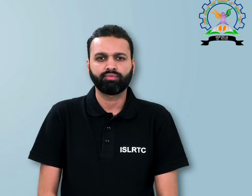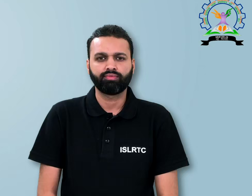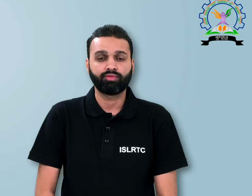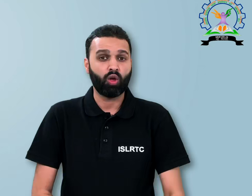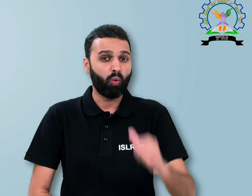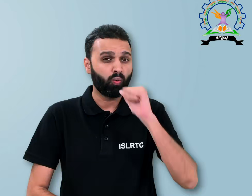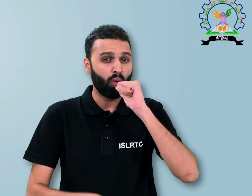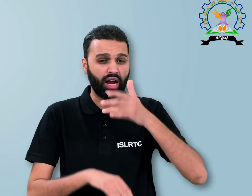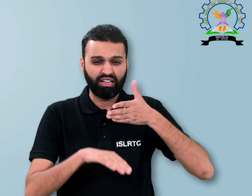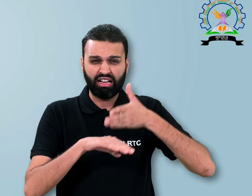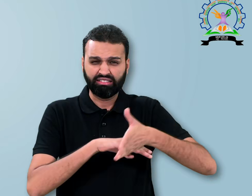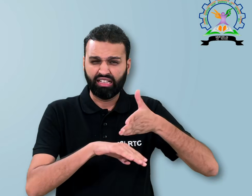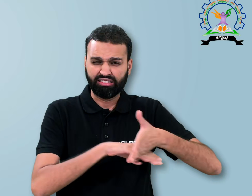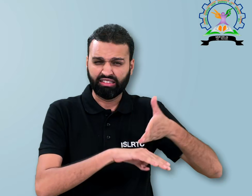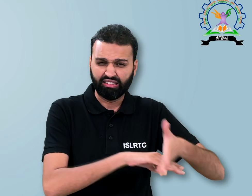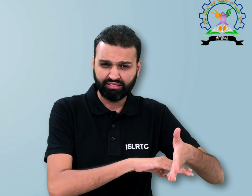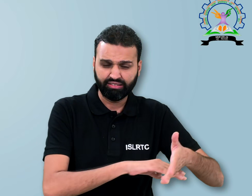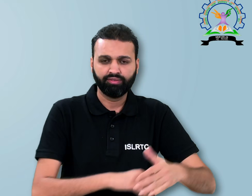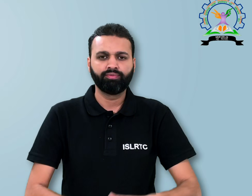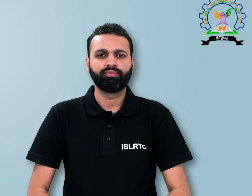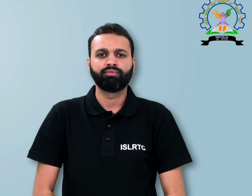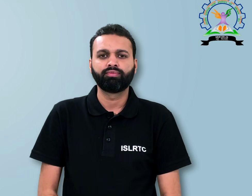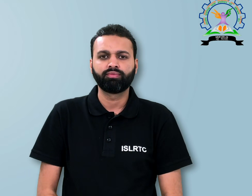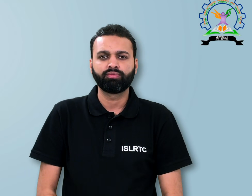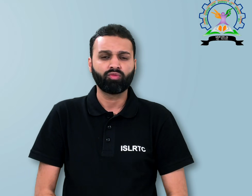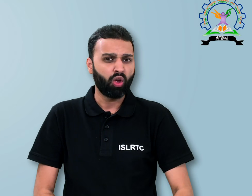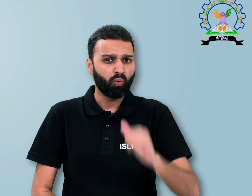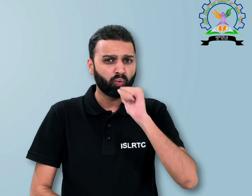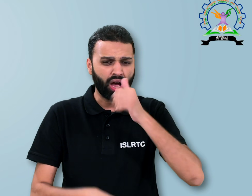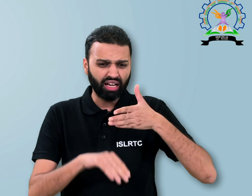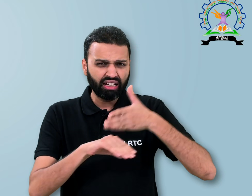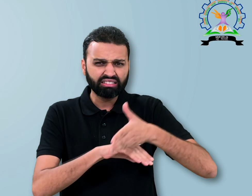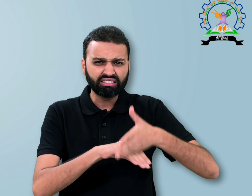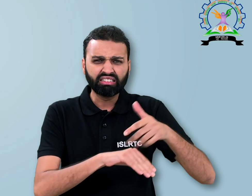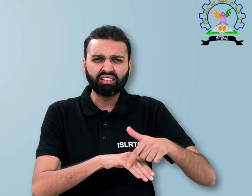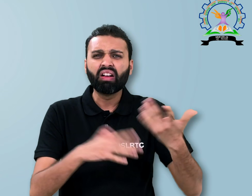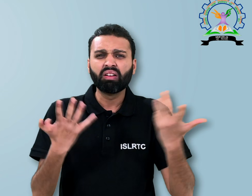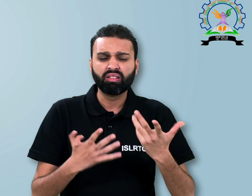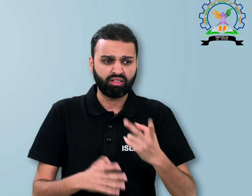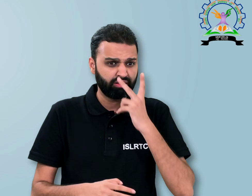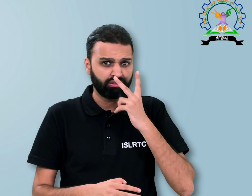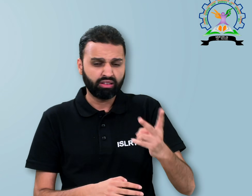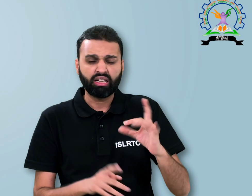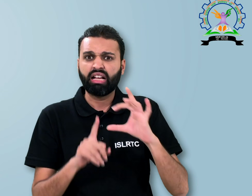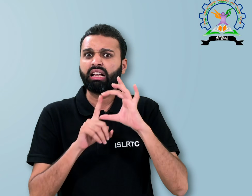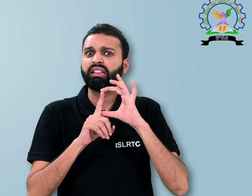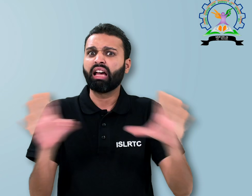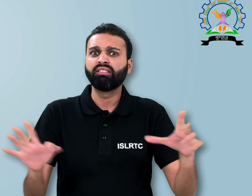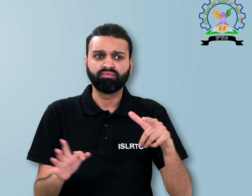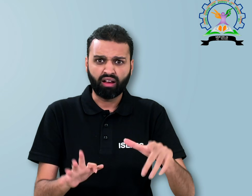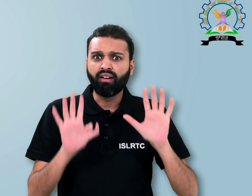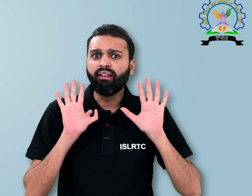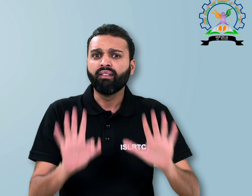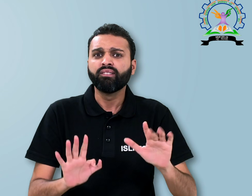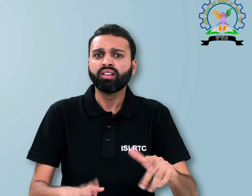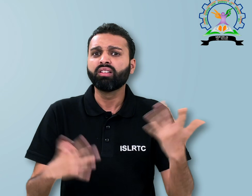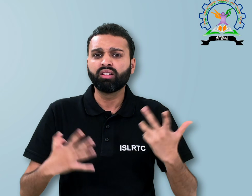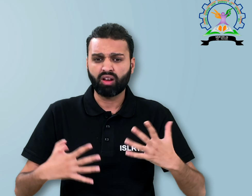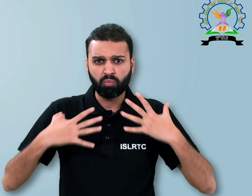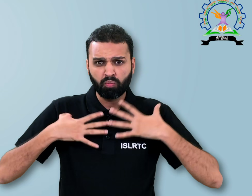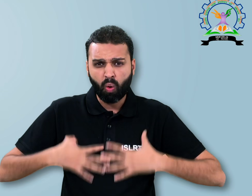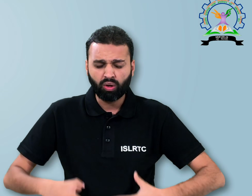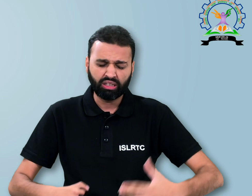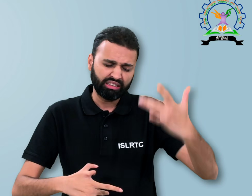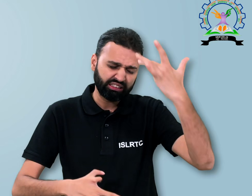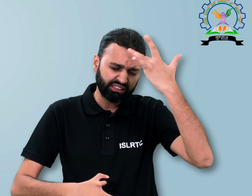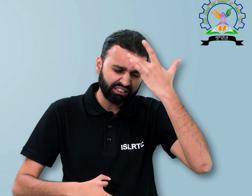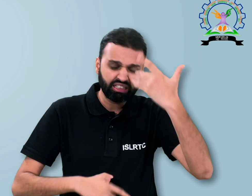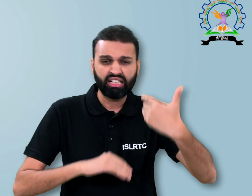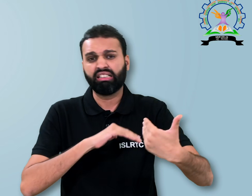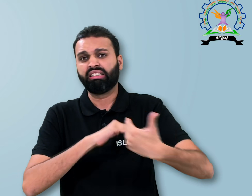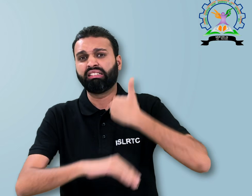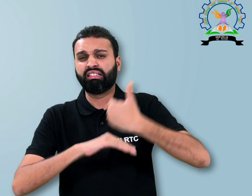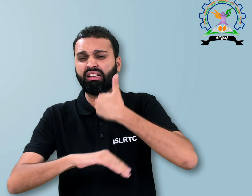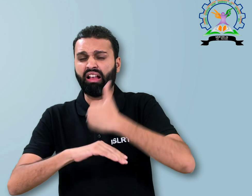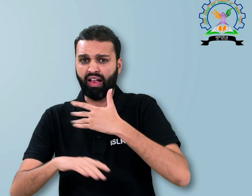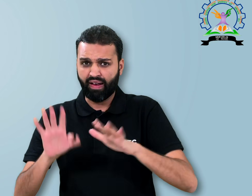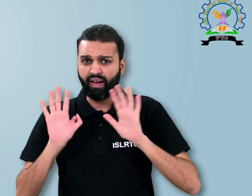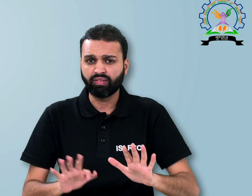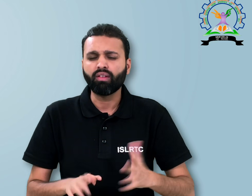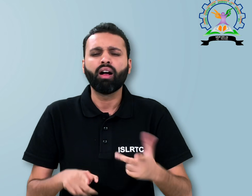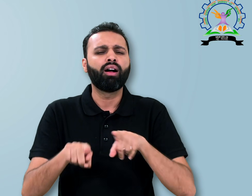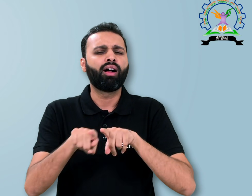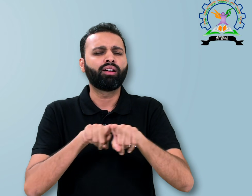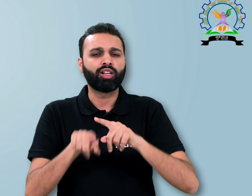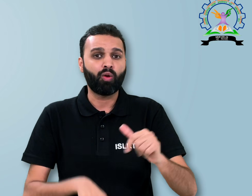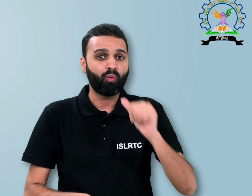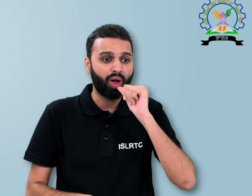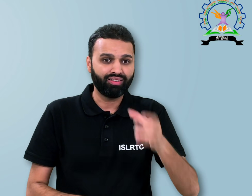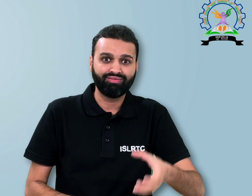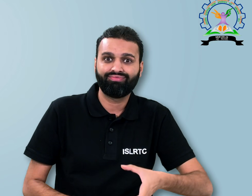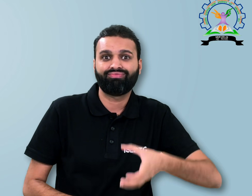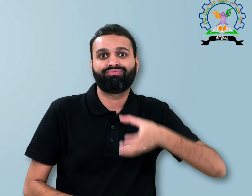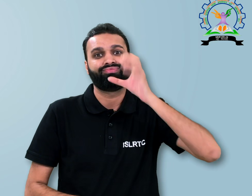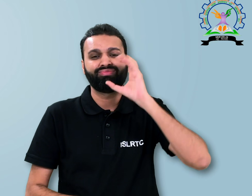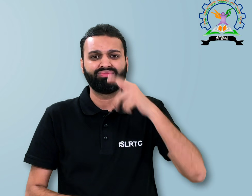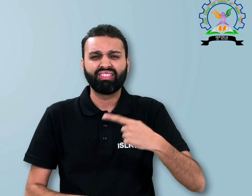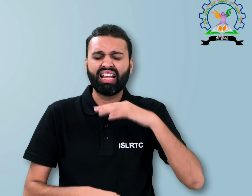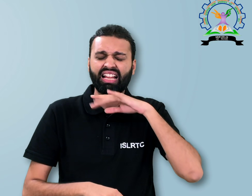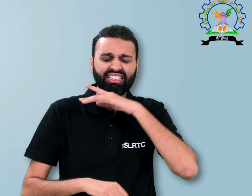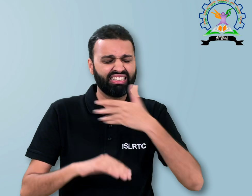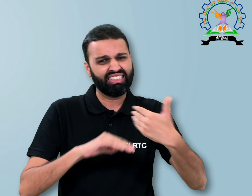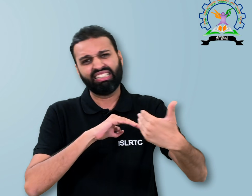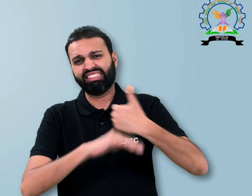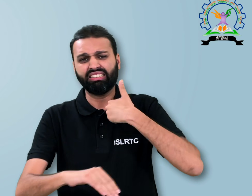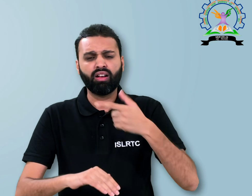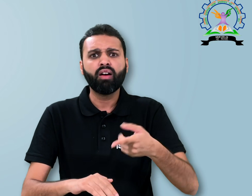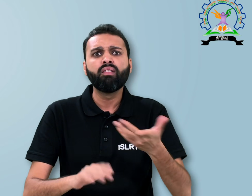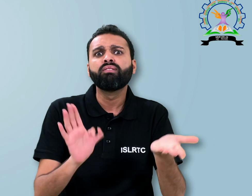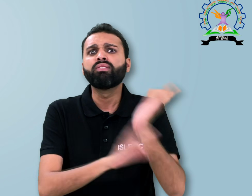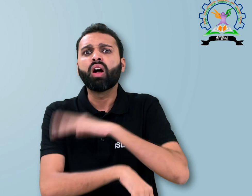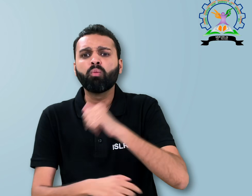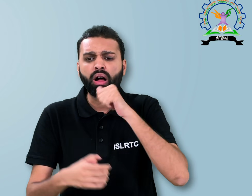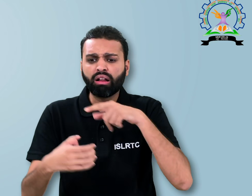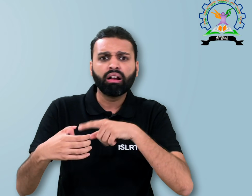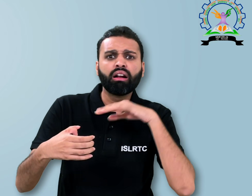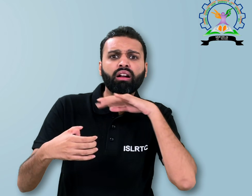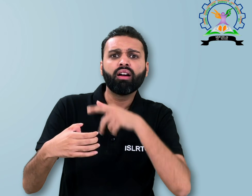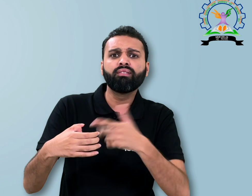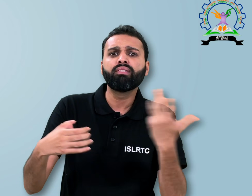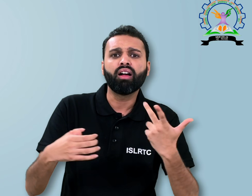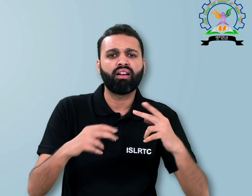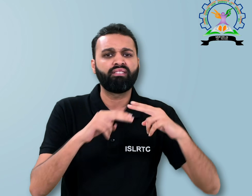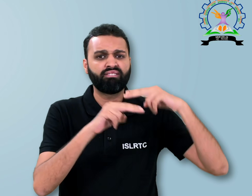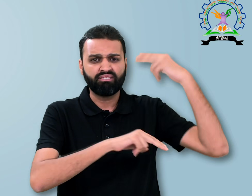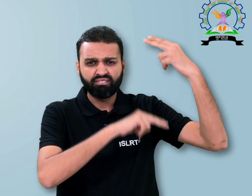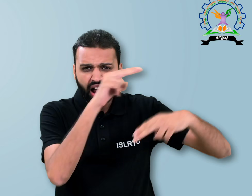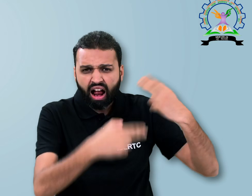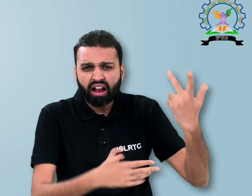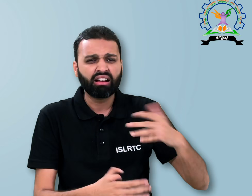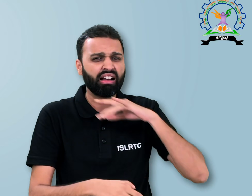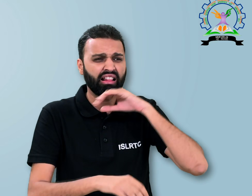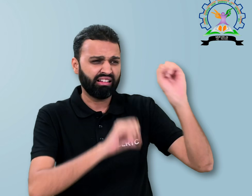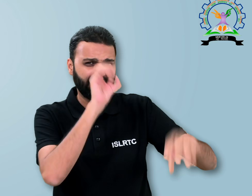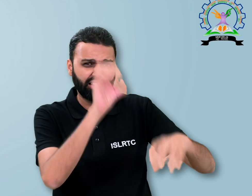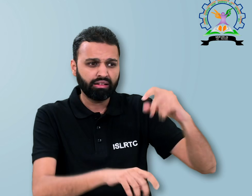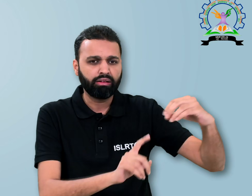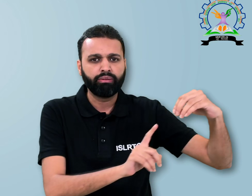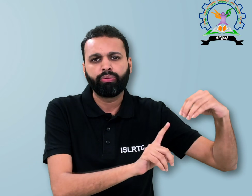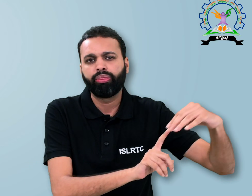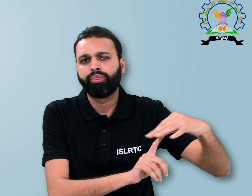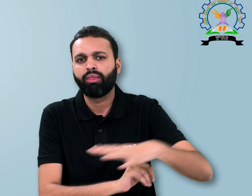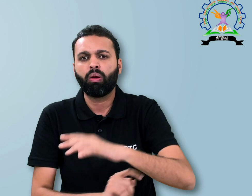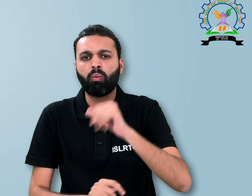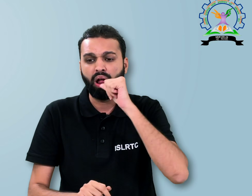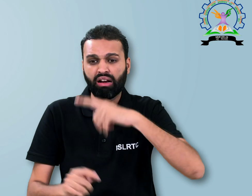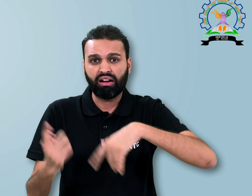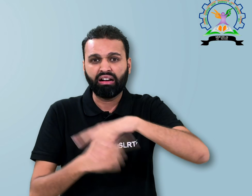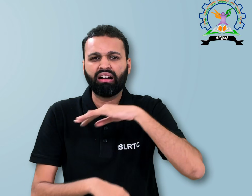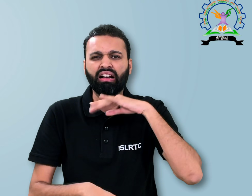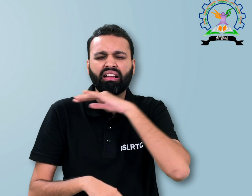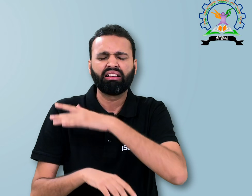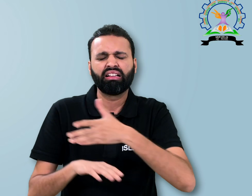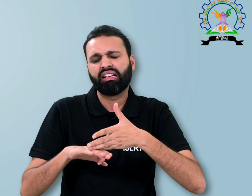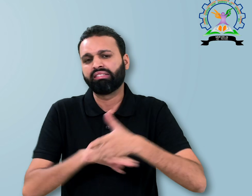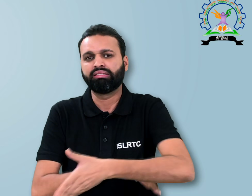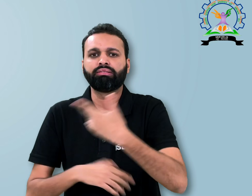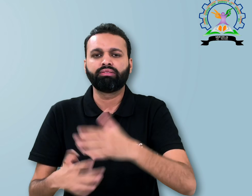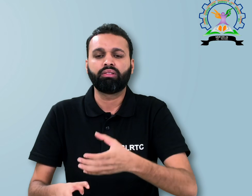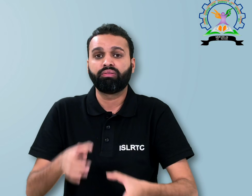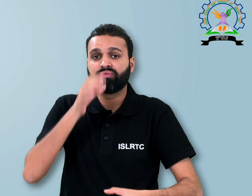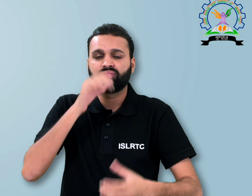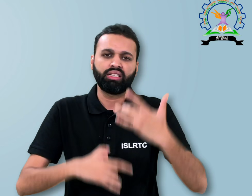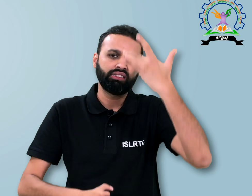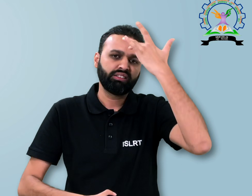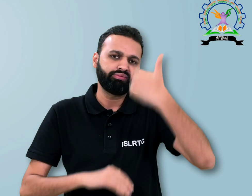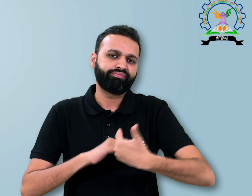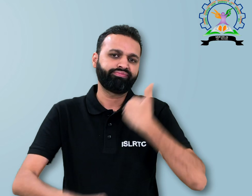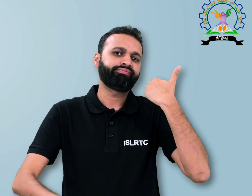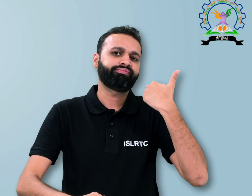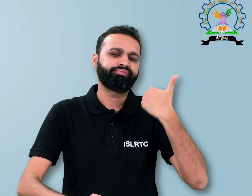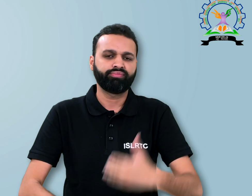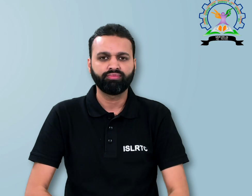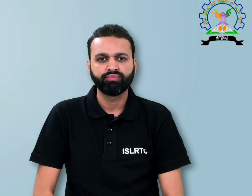Contaminate "Contaminate means to make something dangerous, dirty, or impure by adding something harmful or undesirable. For example, drinking water being contaminated by a toxic waste dump from factories."